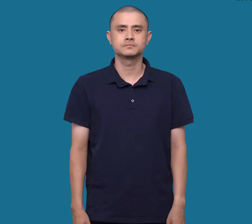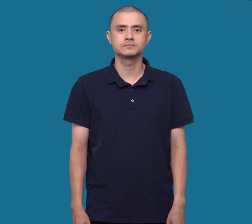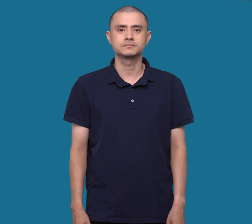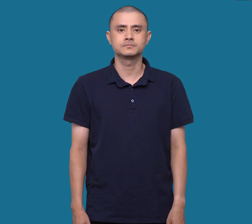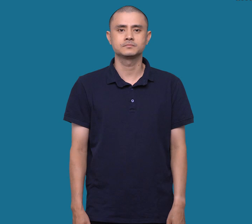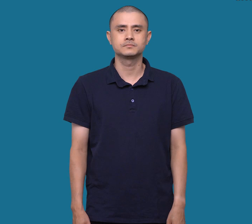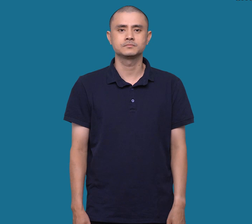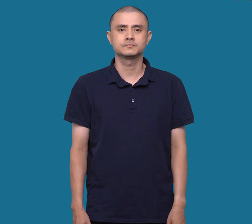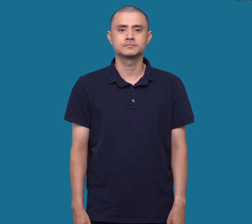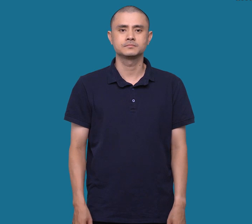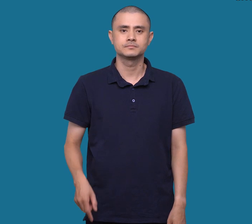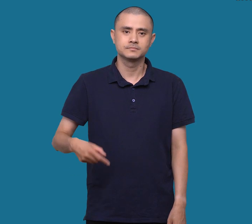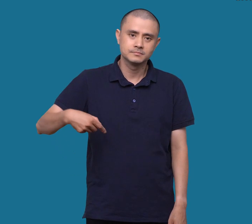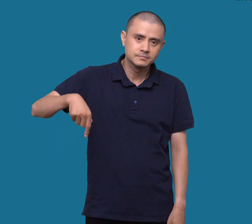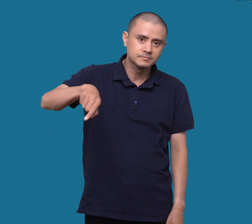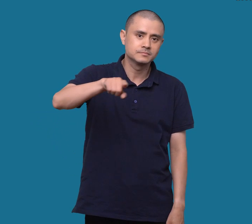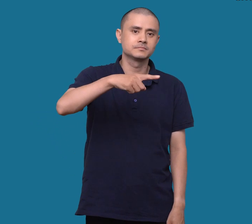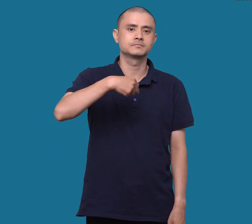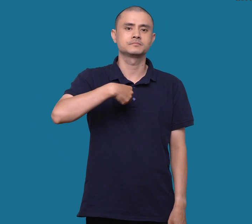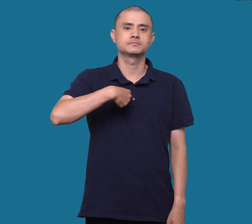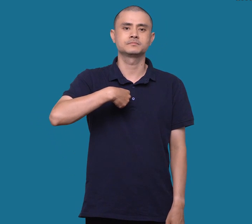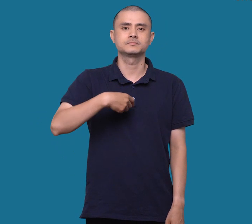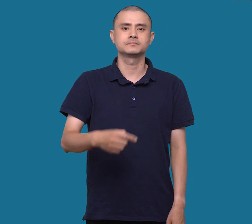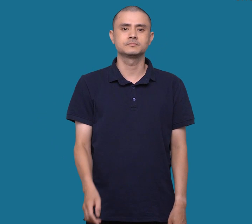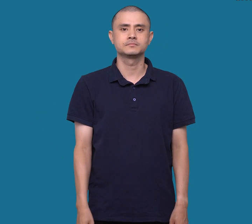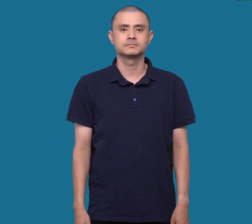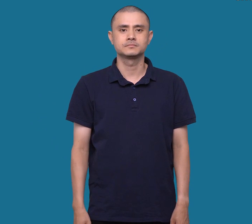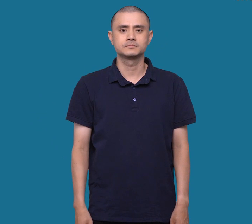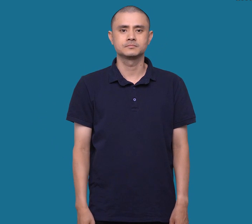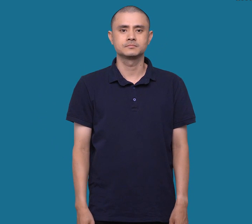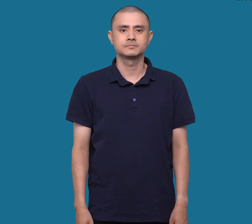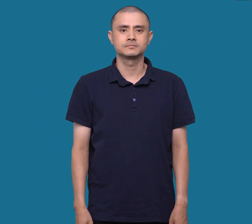chúng tôi (đại từ)